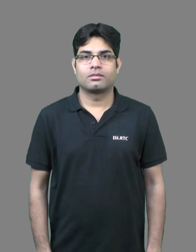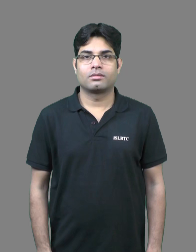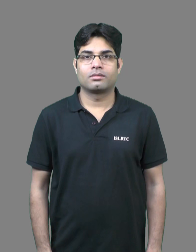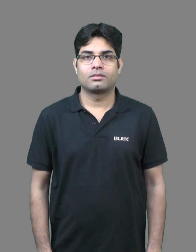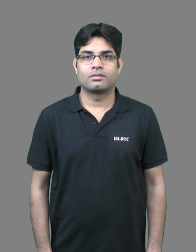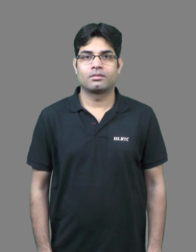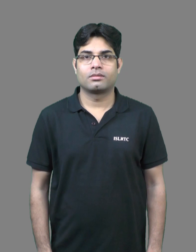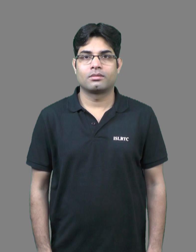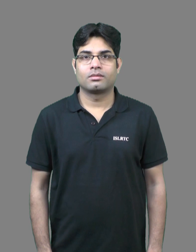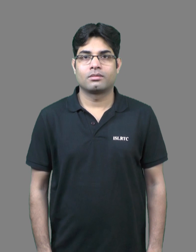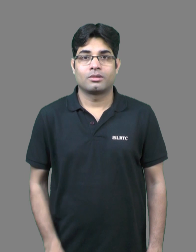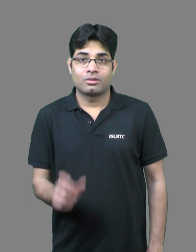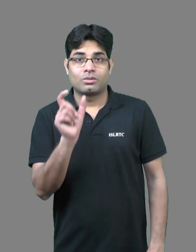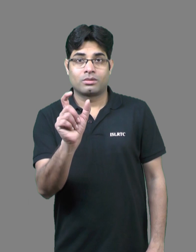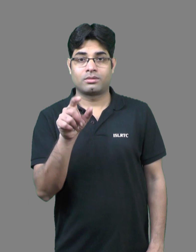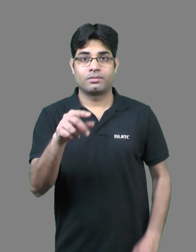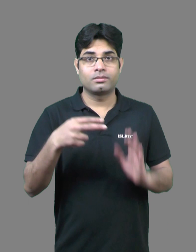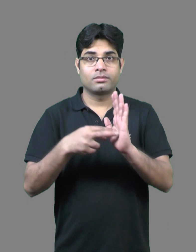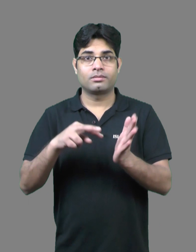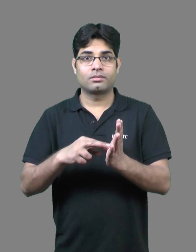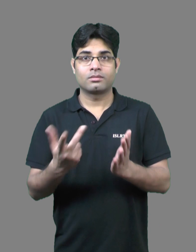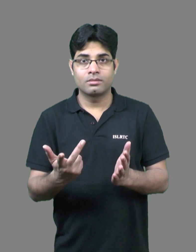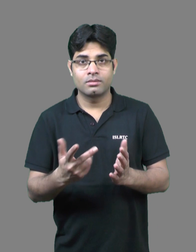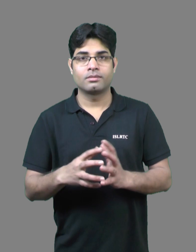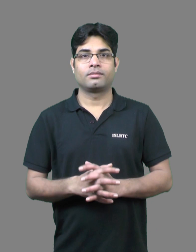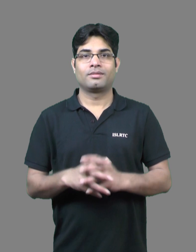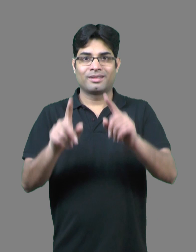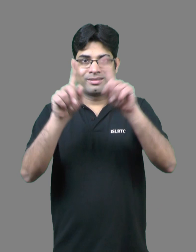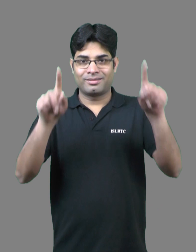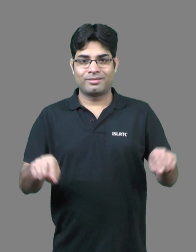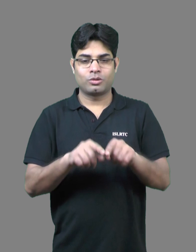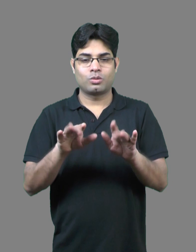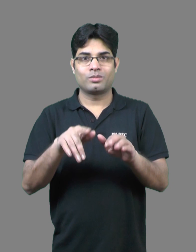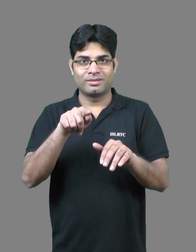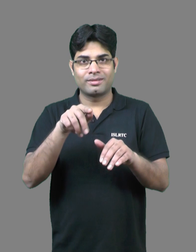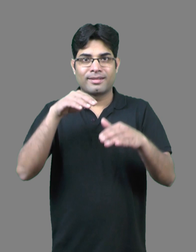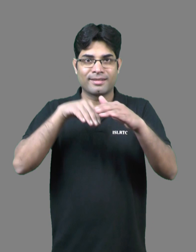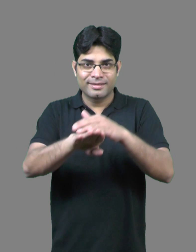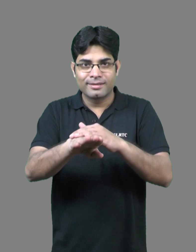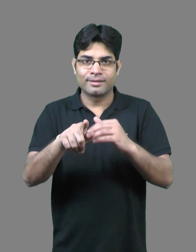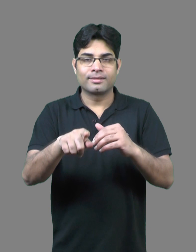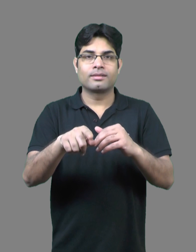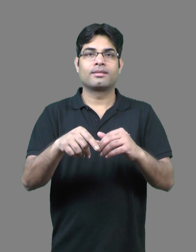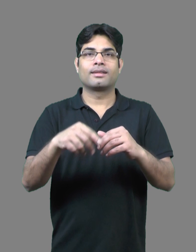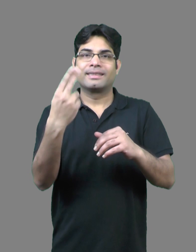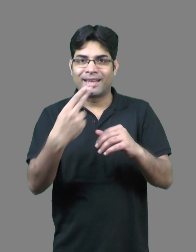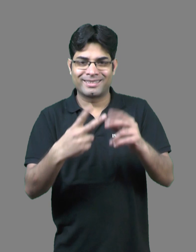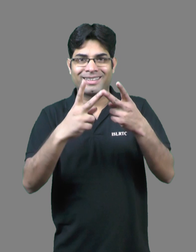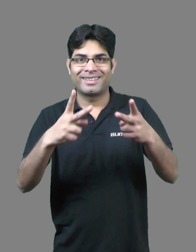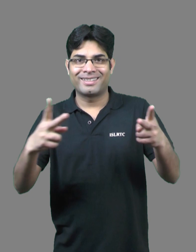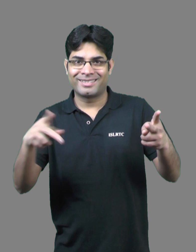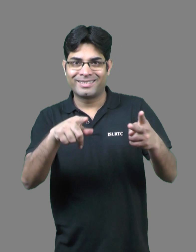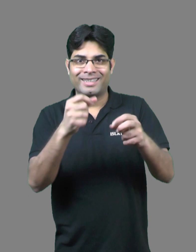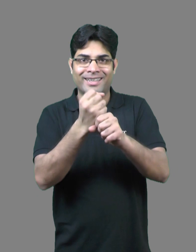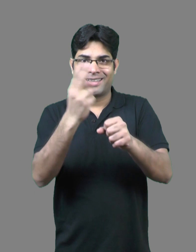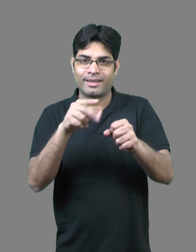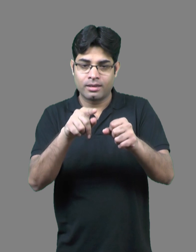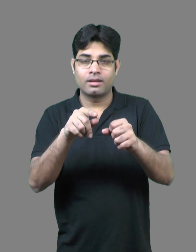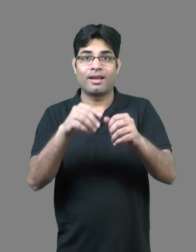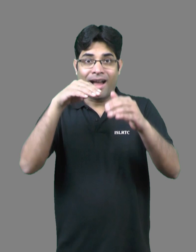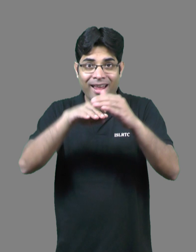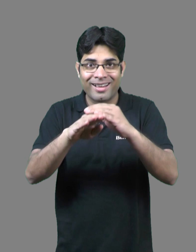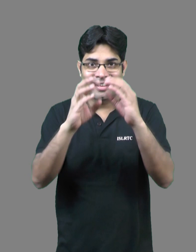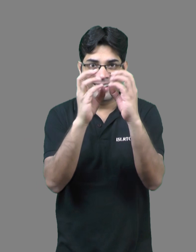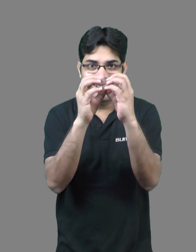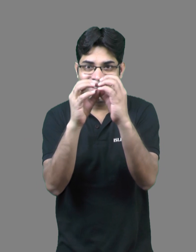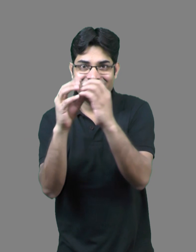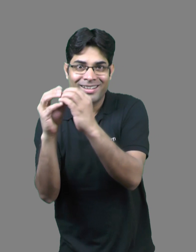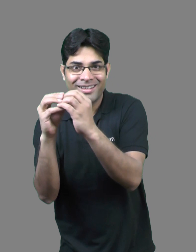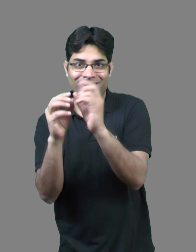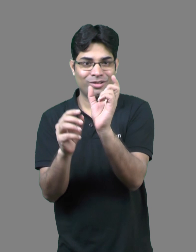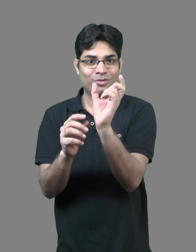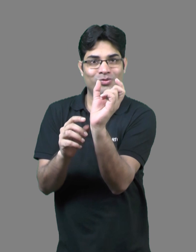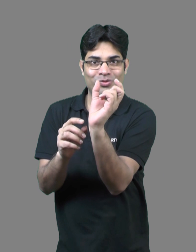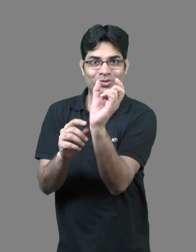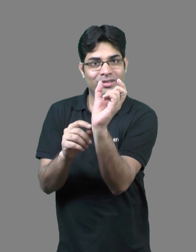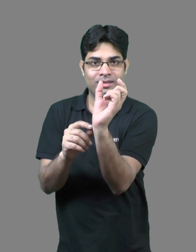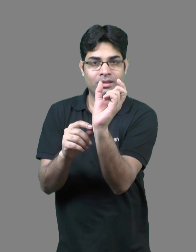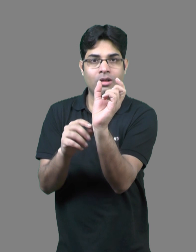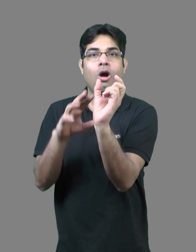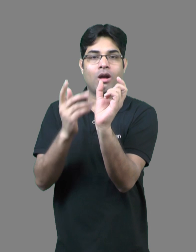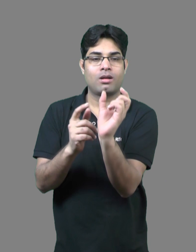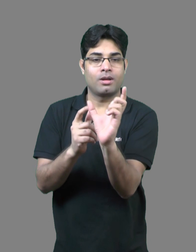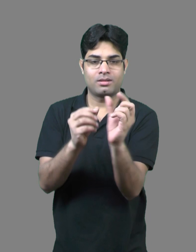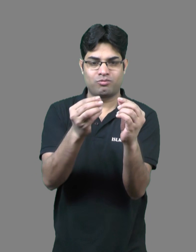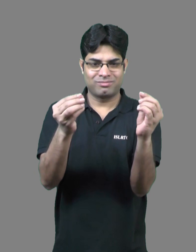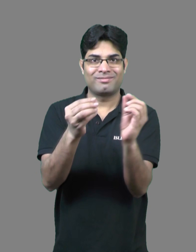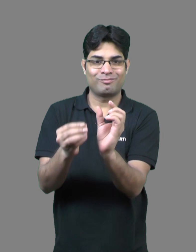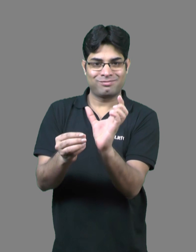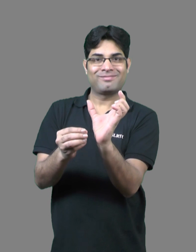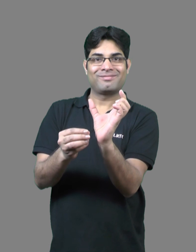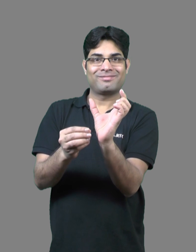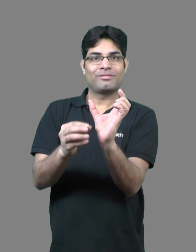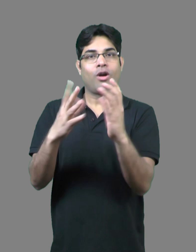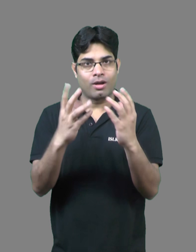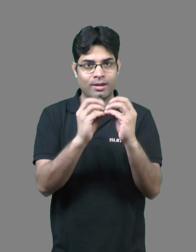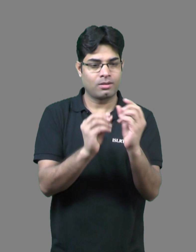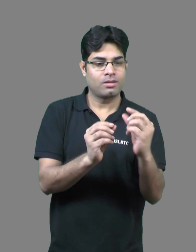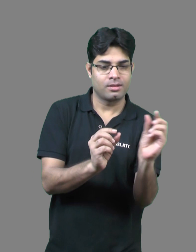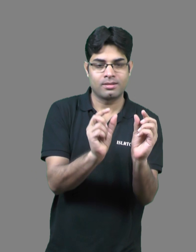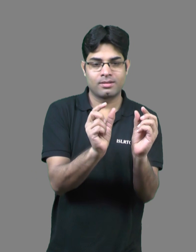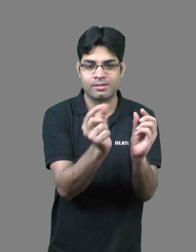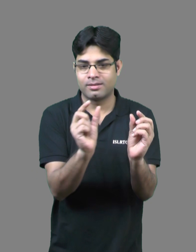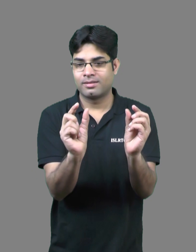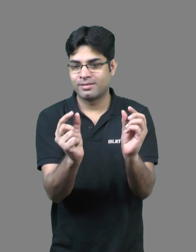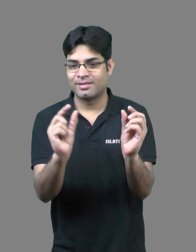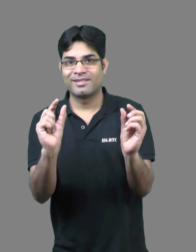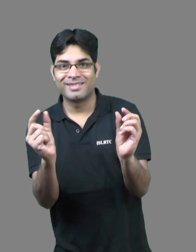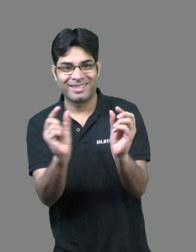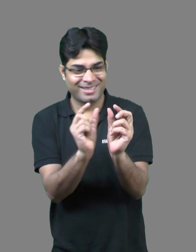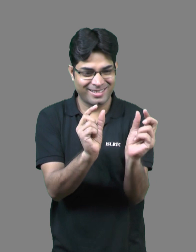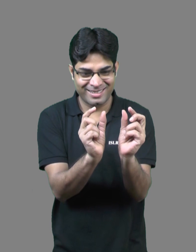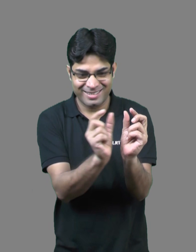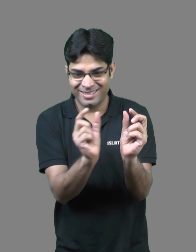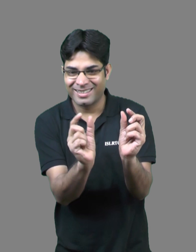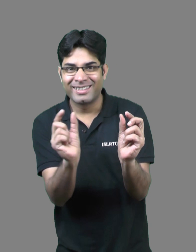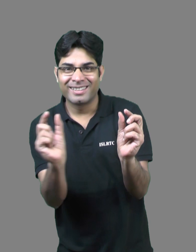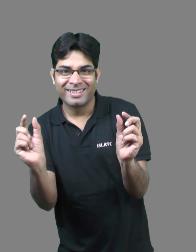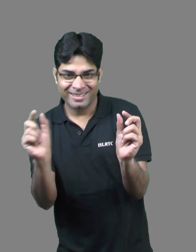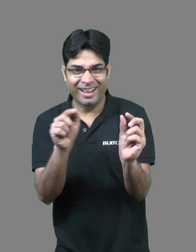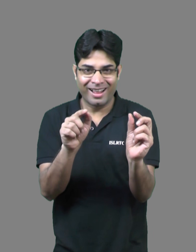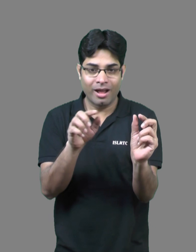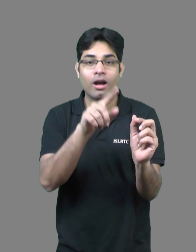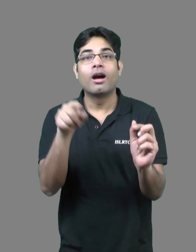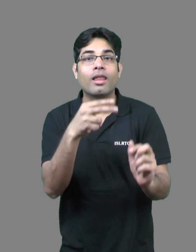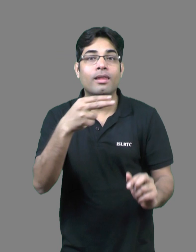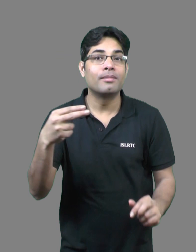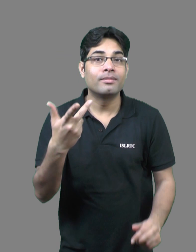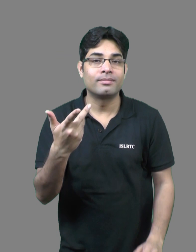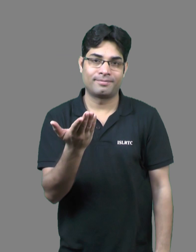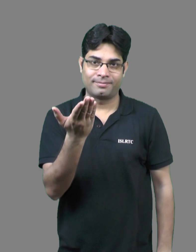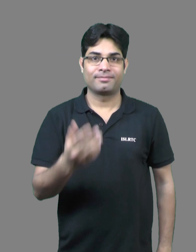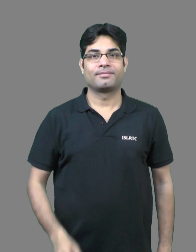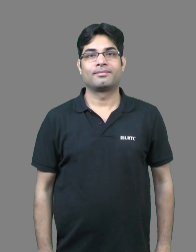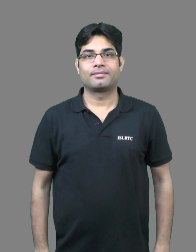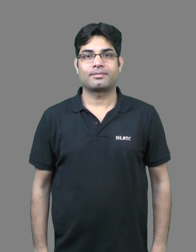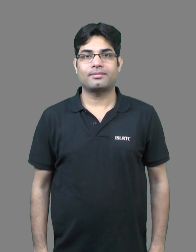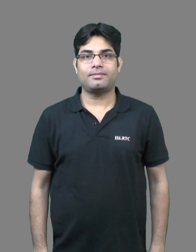Tracking